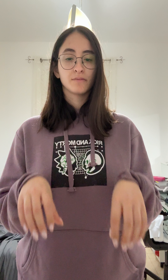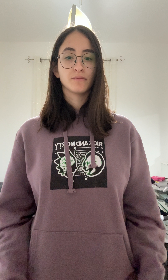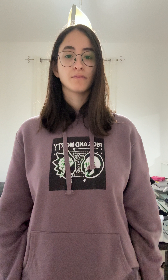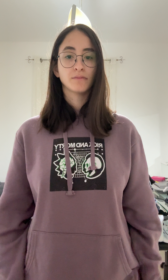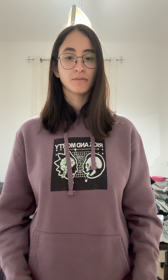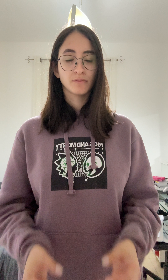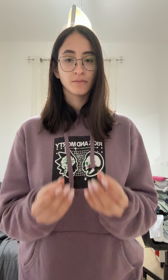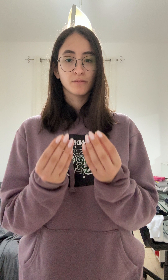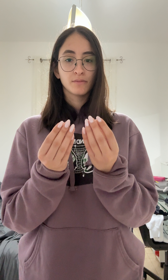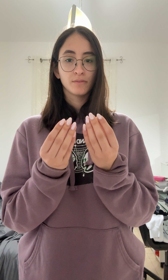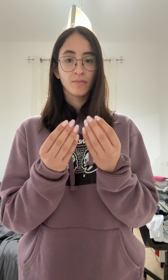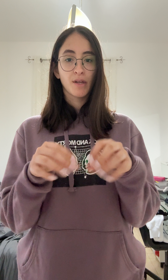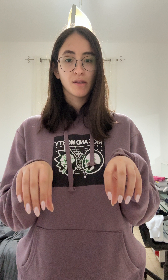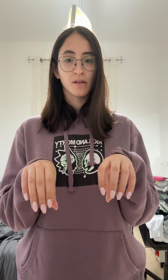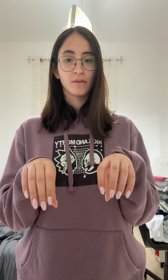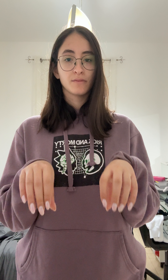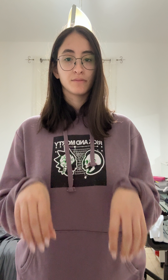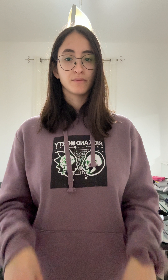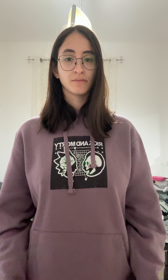ביצים